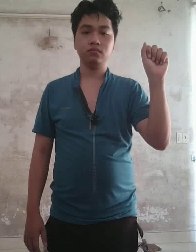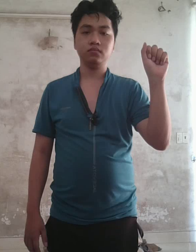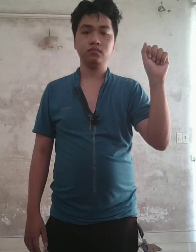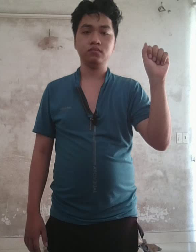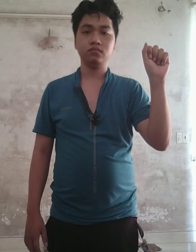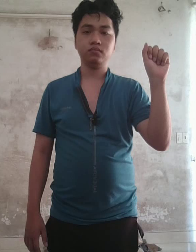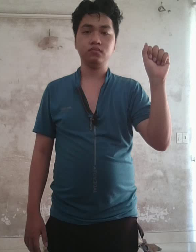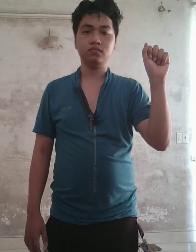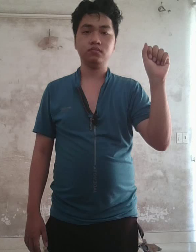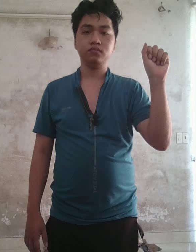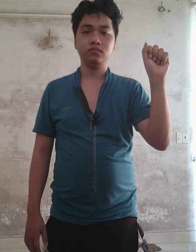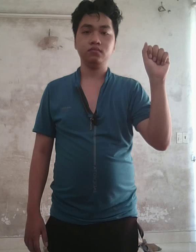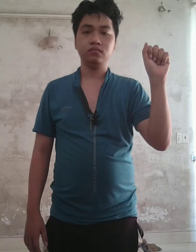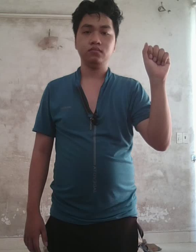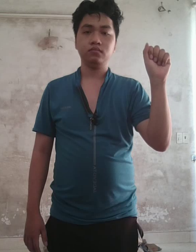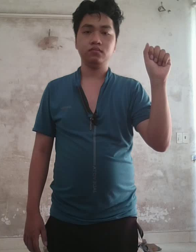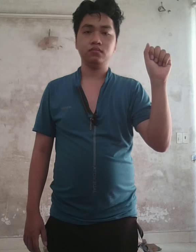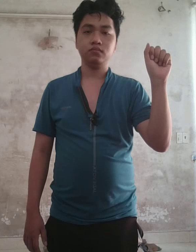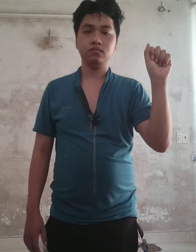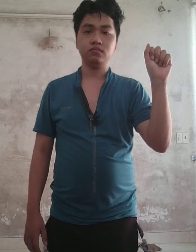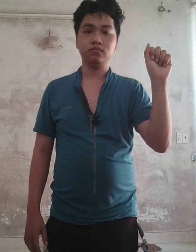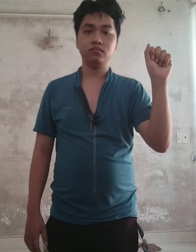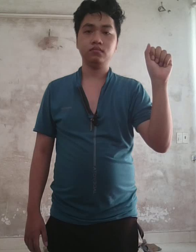a